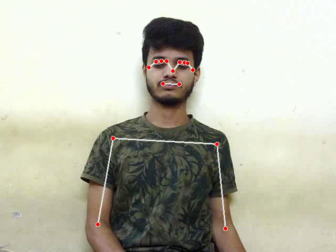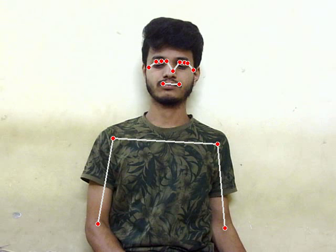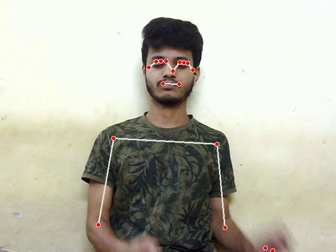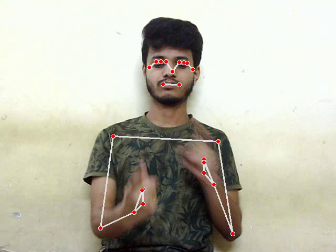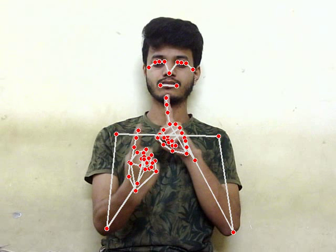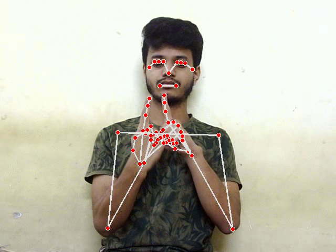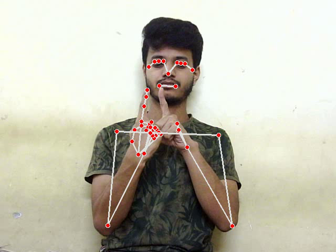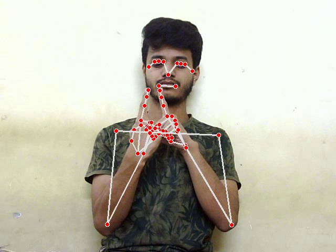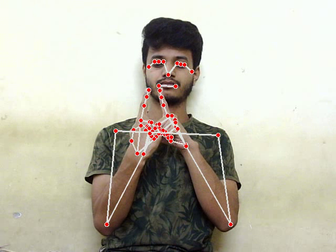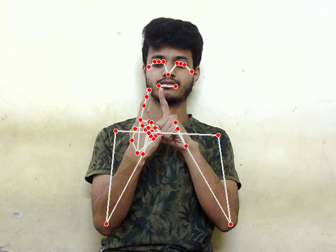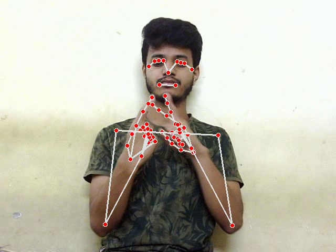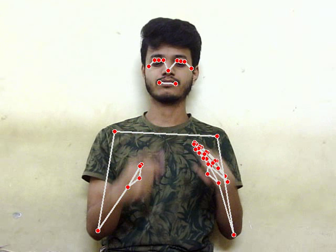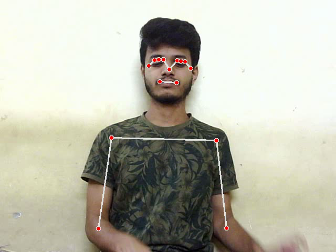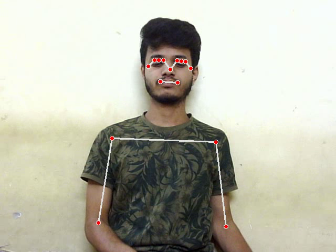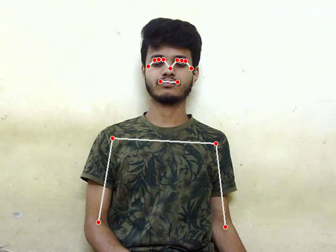meet